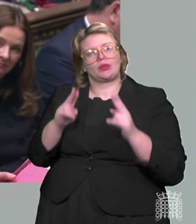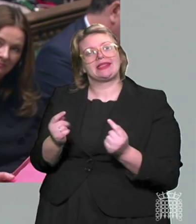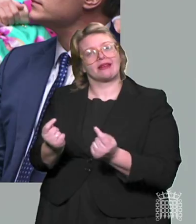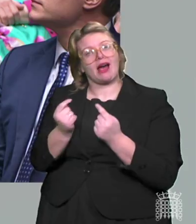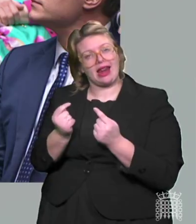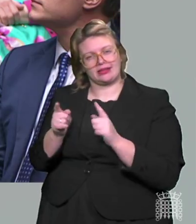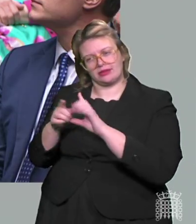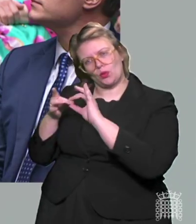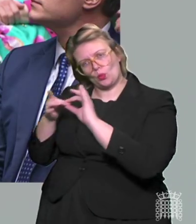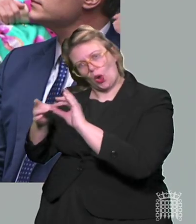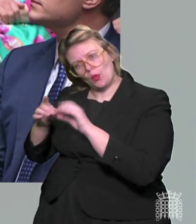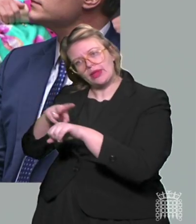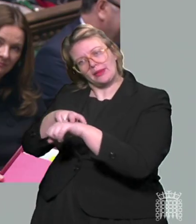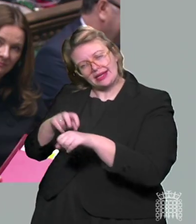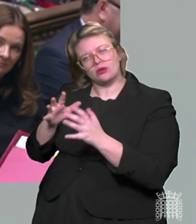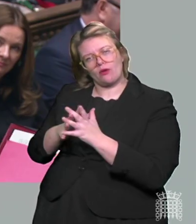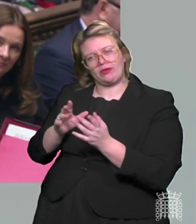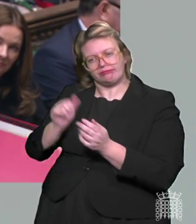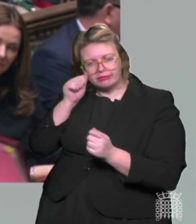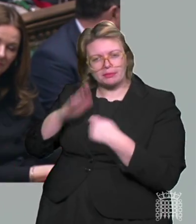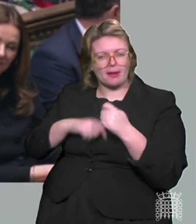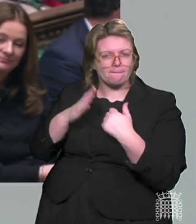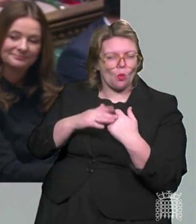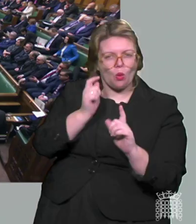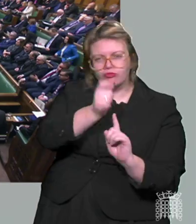Will there be Russian war reparations to Ukraine, and how can the UK support that?